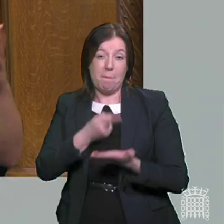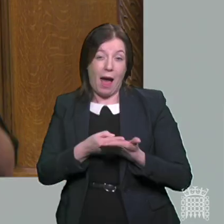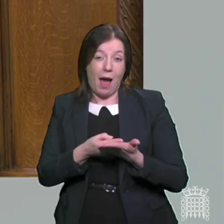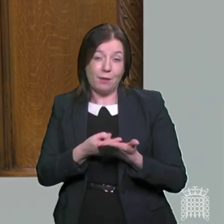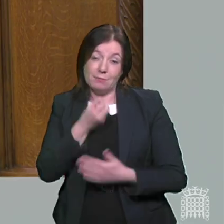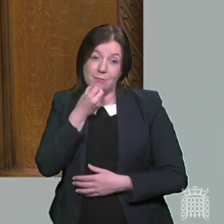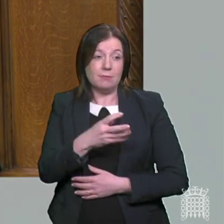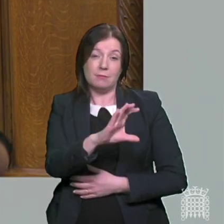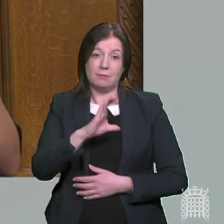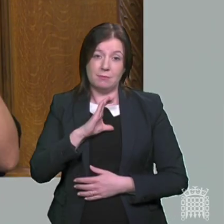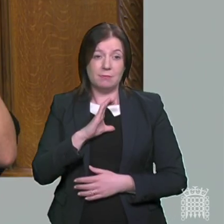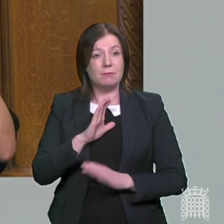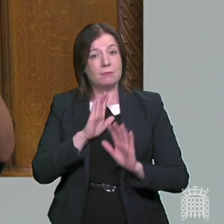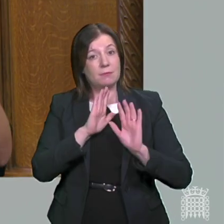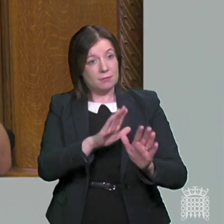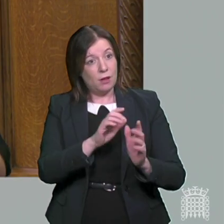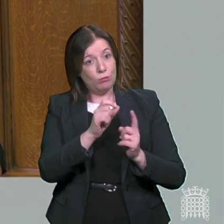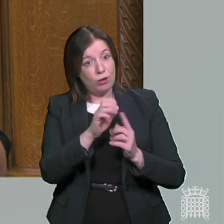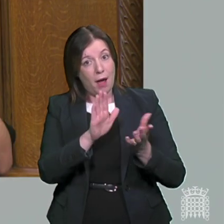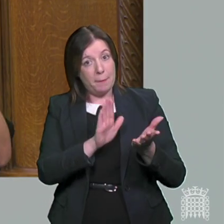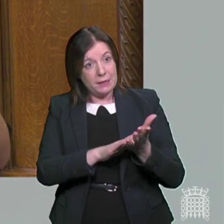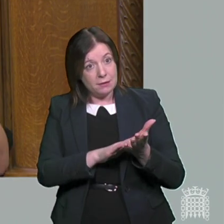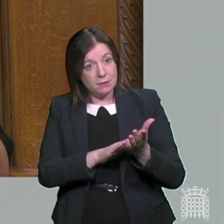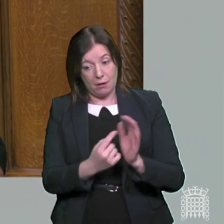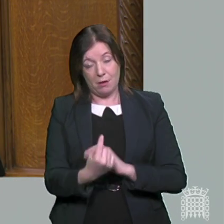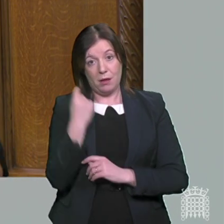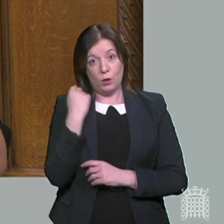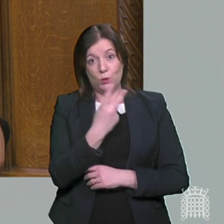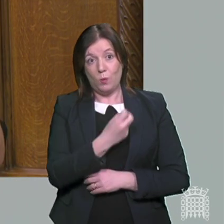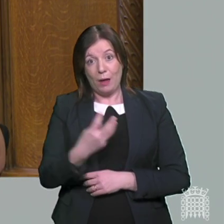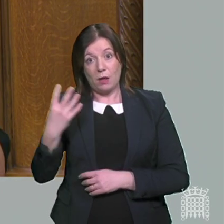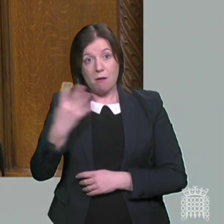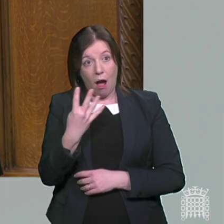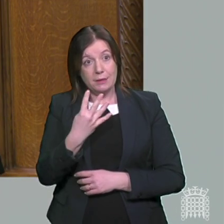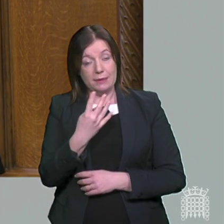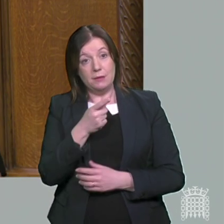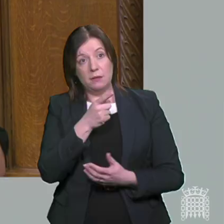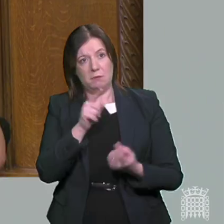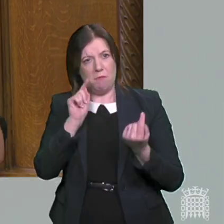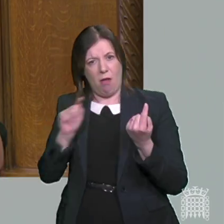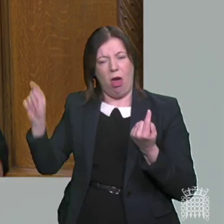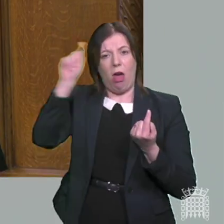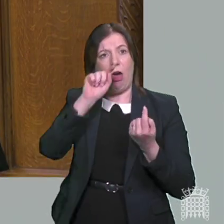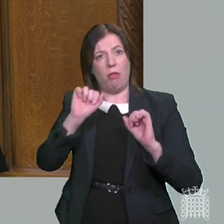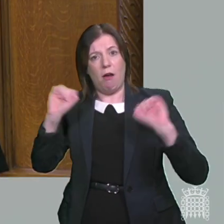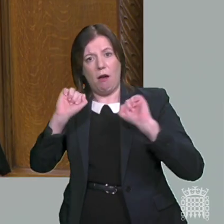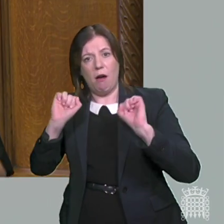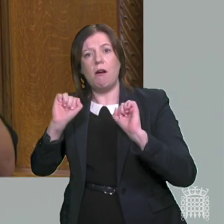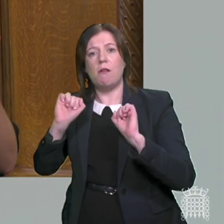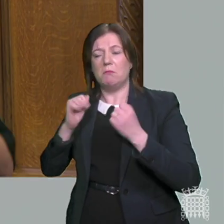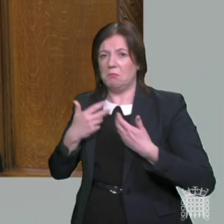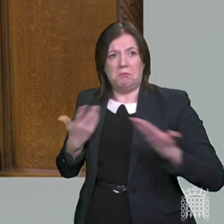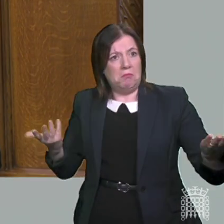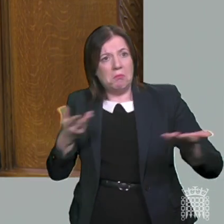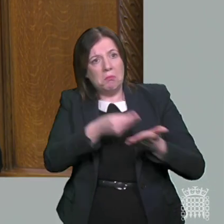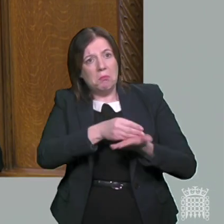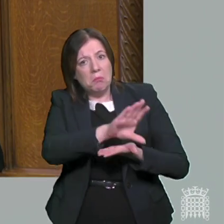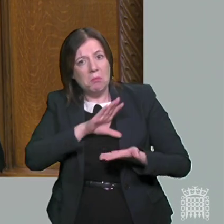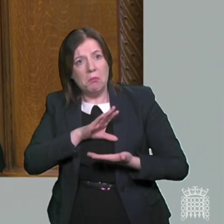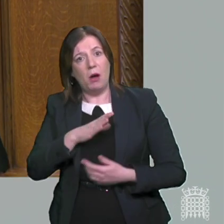Does he agree that we are delivering on exactly what was promised in 2019 to the areas that were most forgotten, such as Hyndburn and Haslingden?